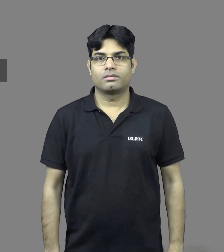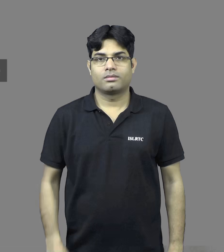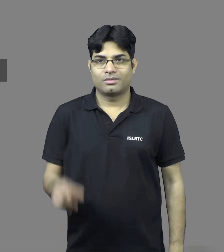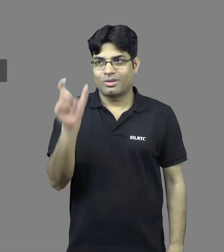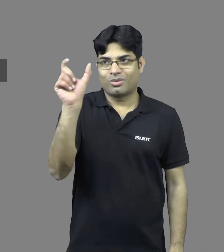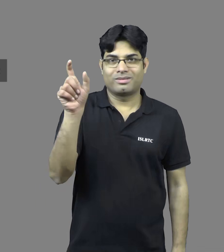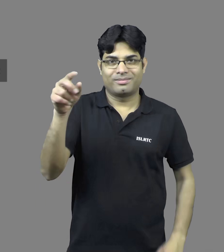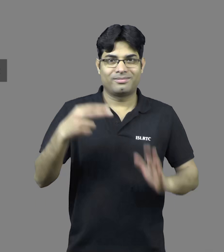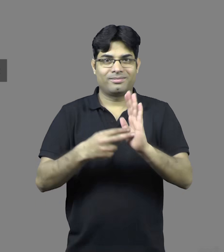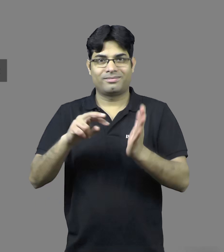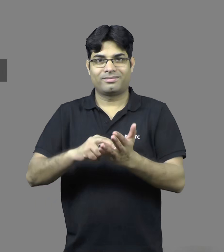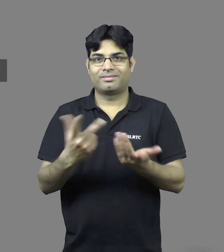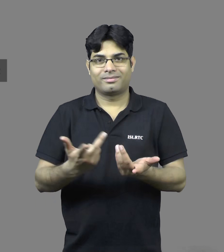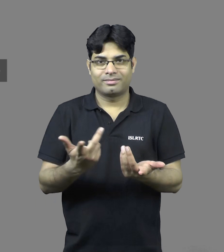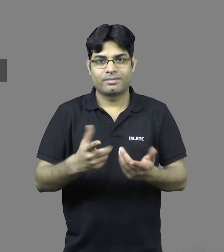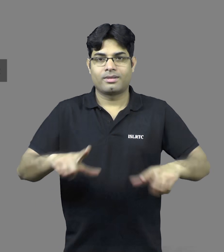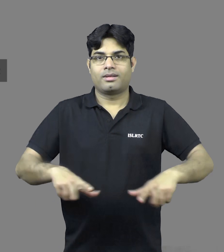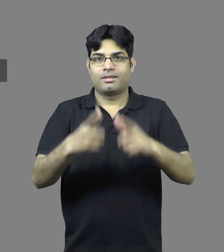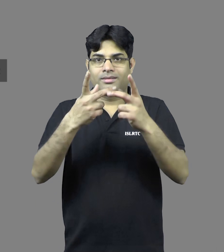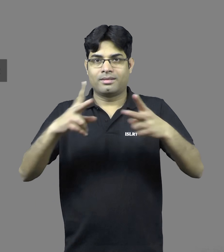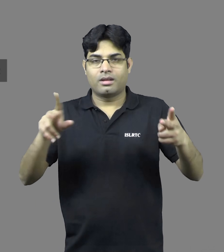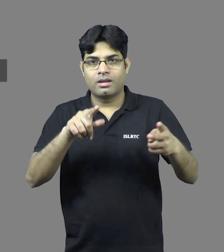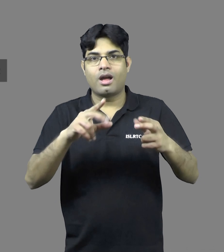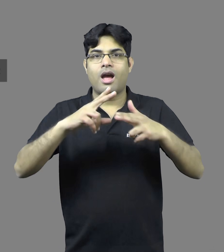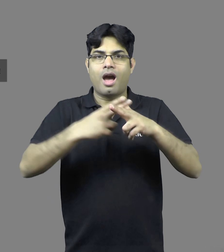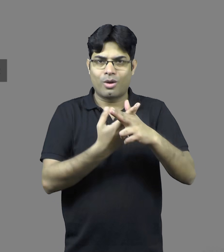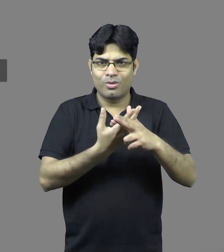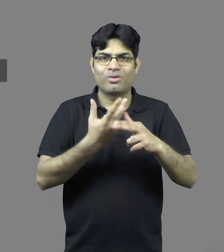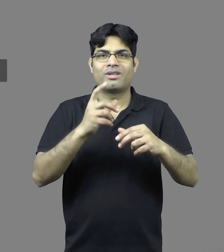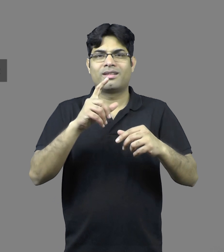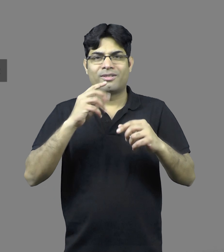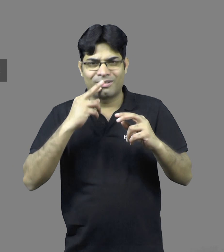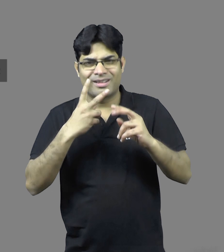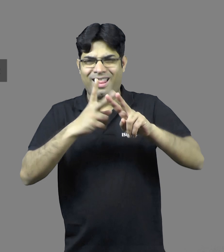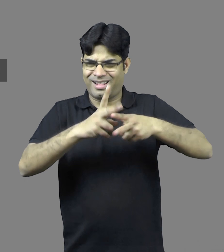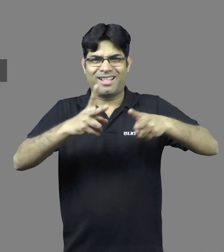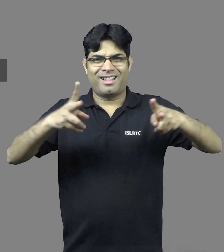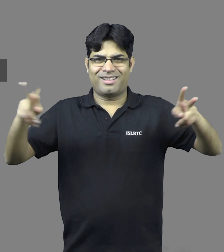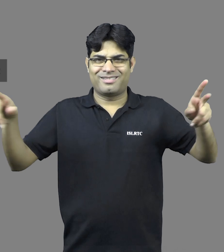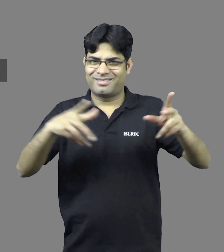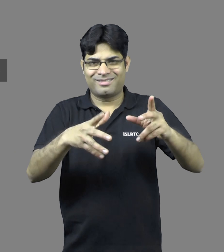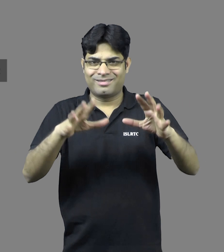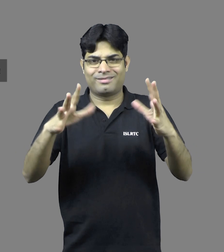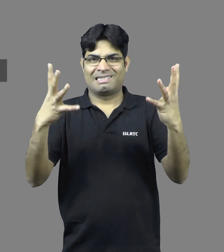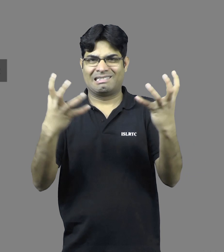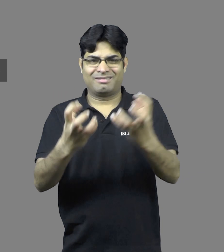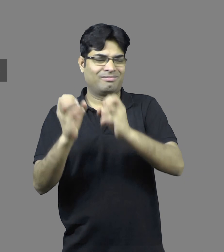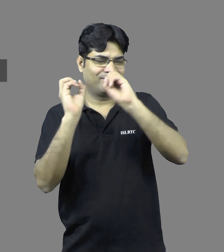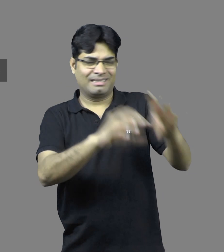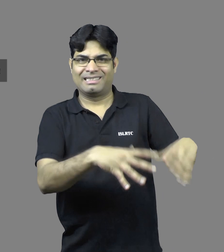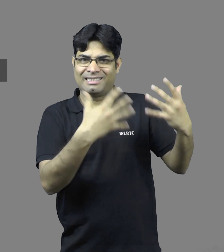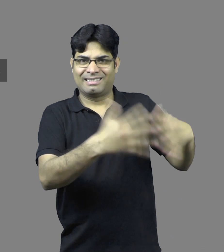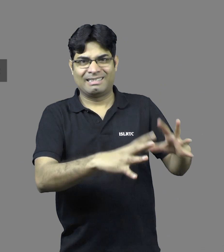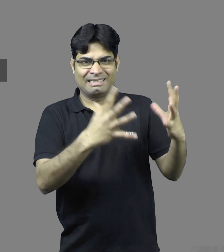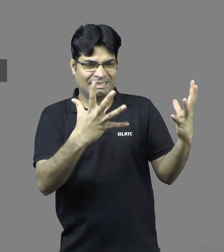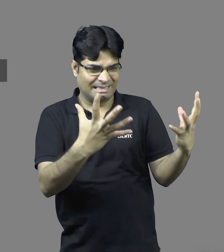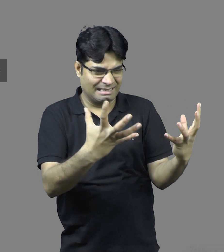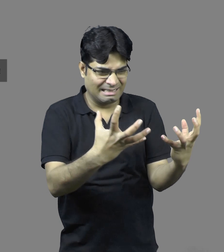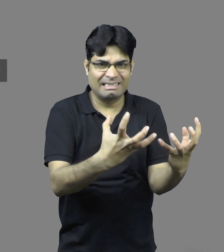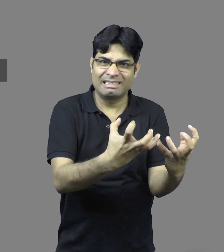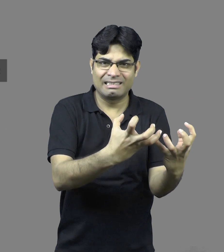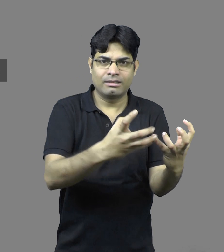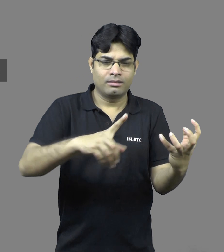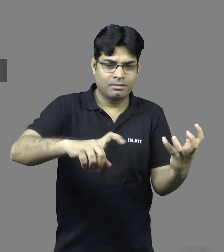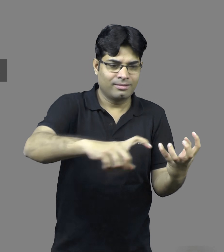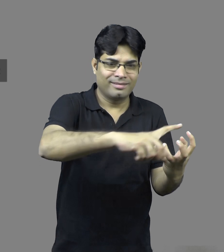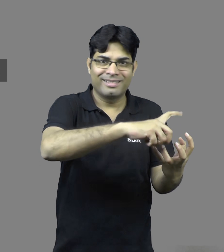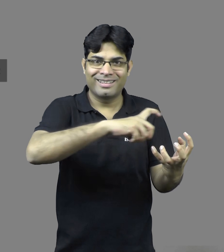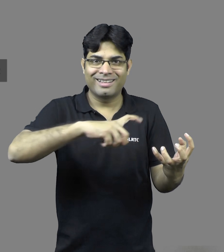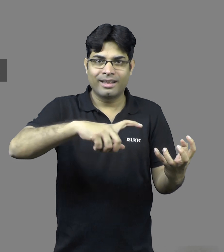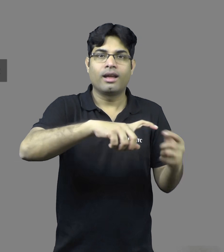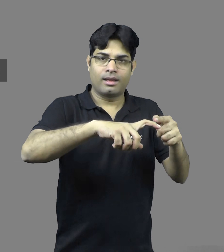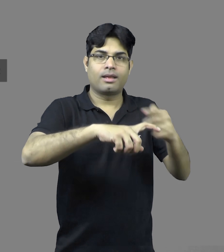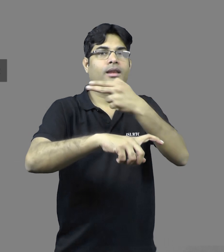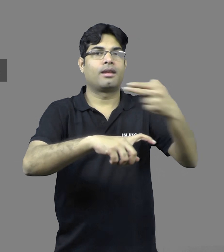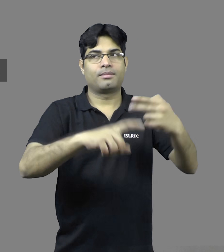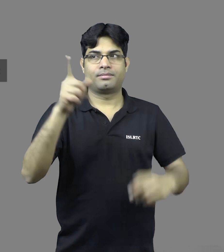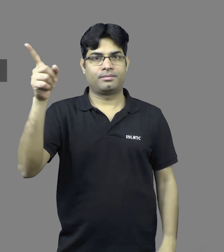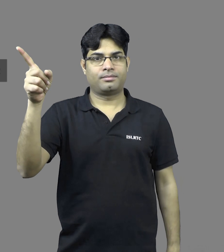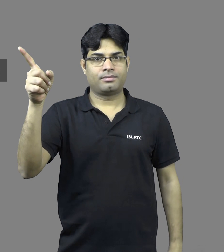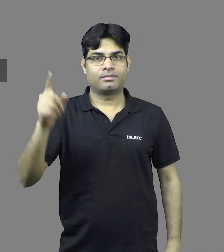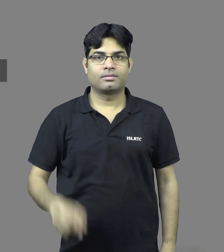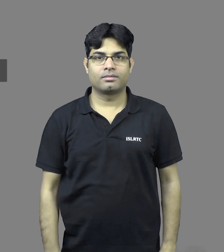Obligate Saprophyte